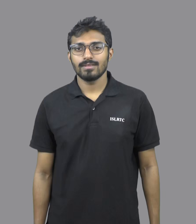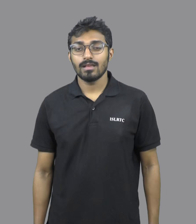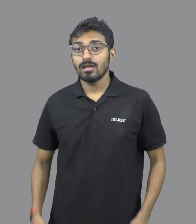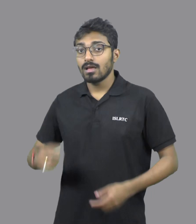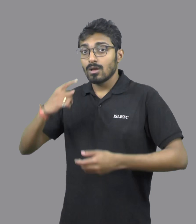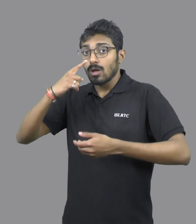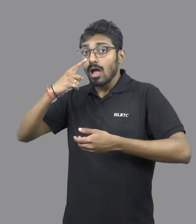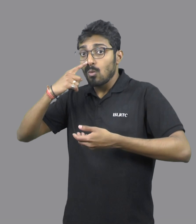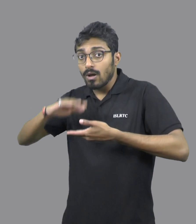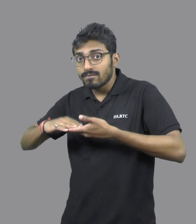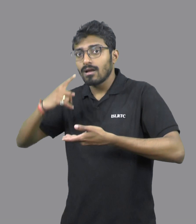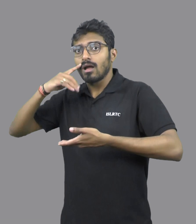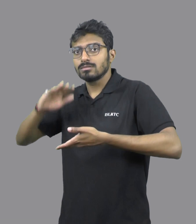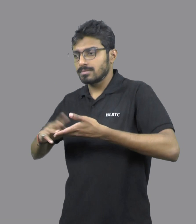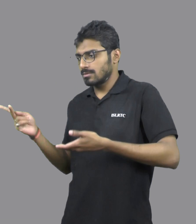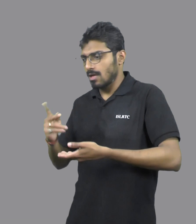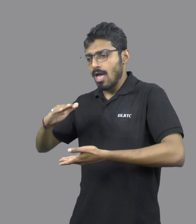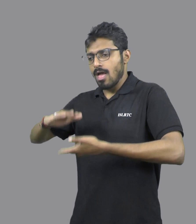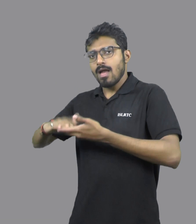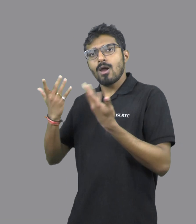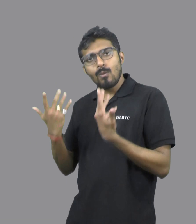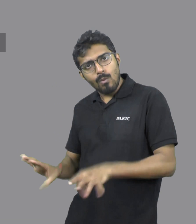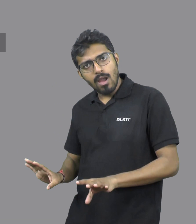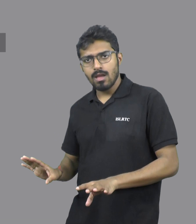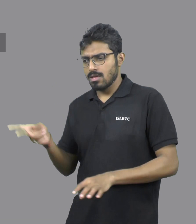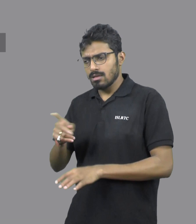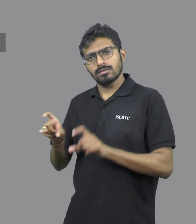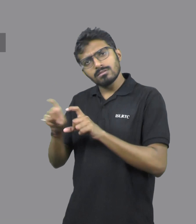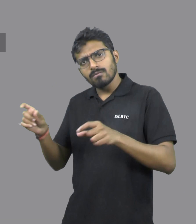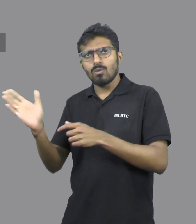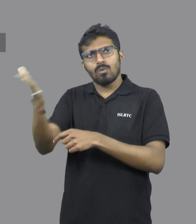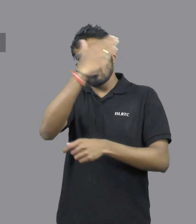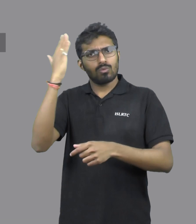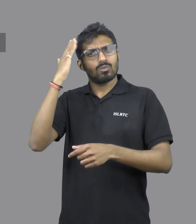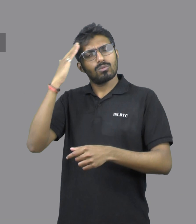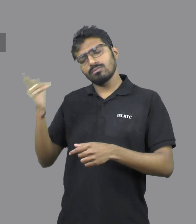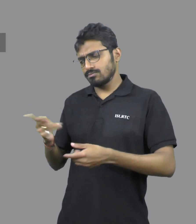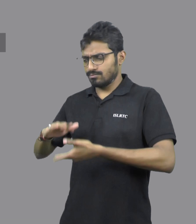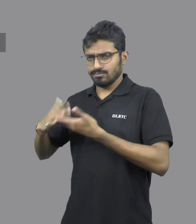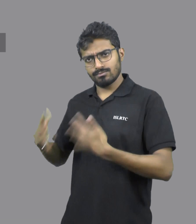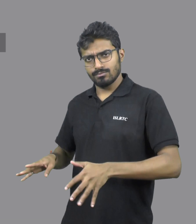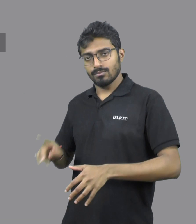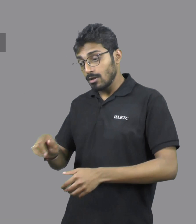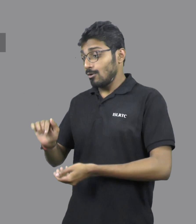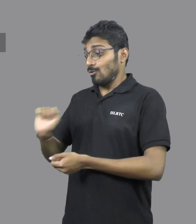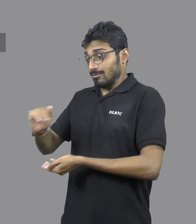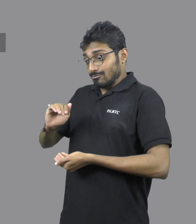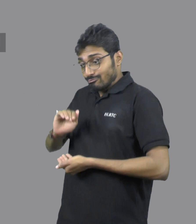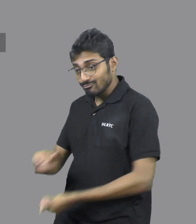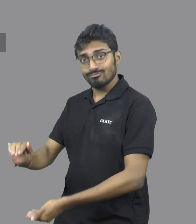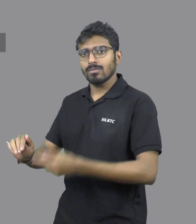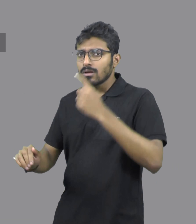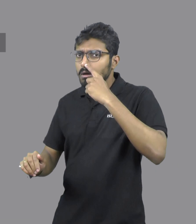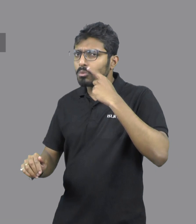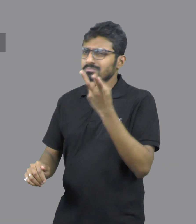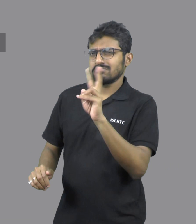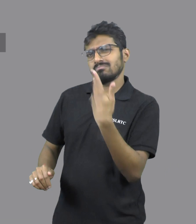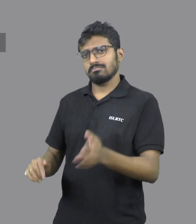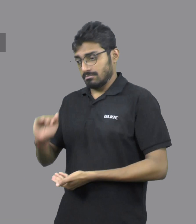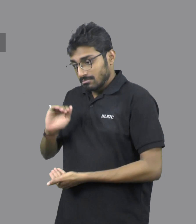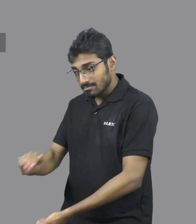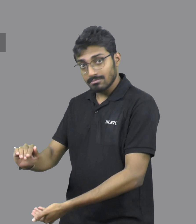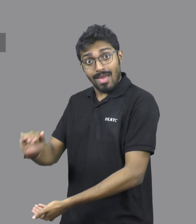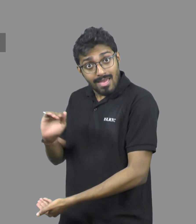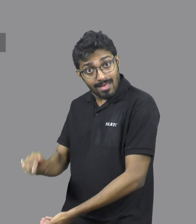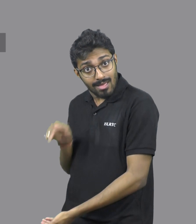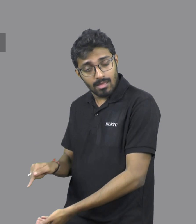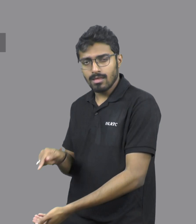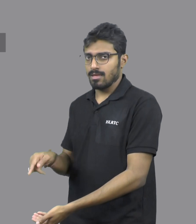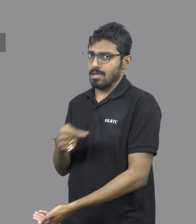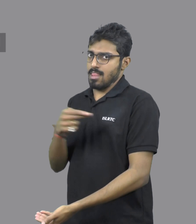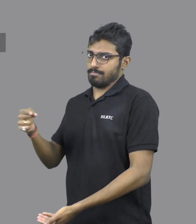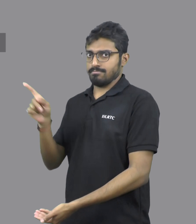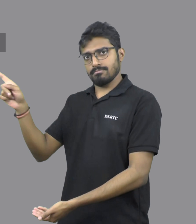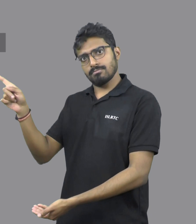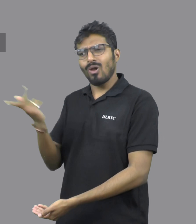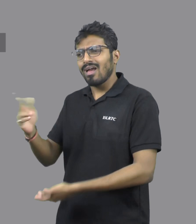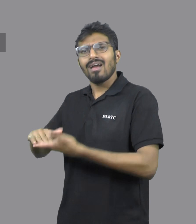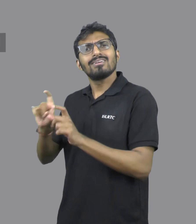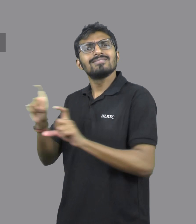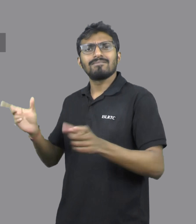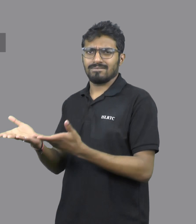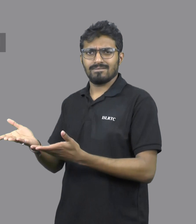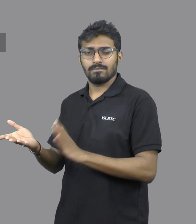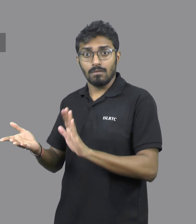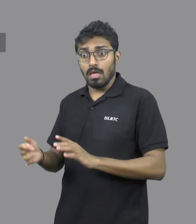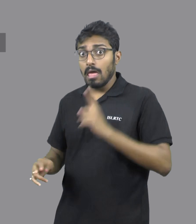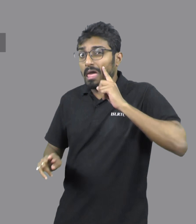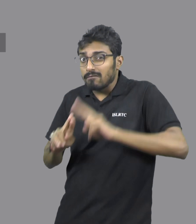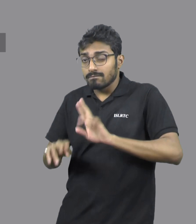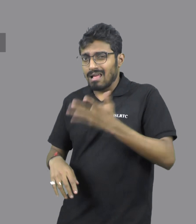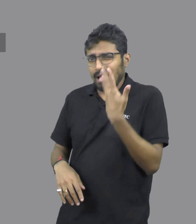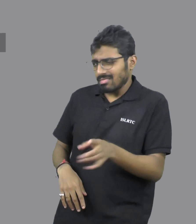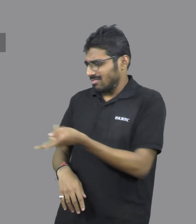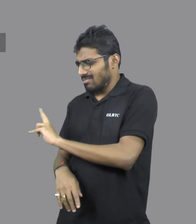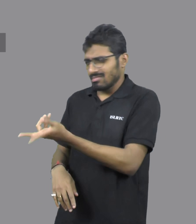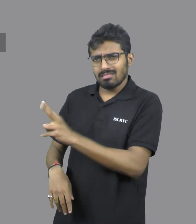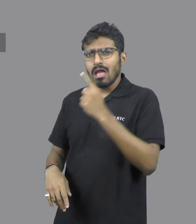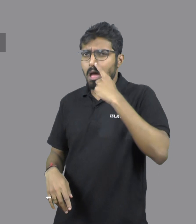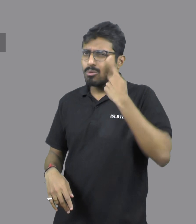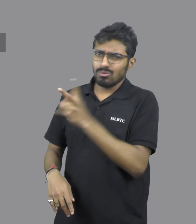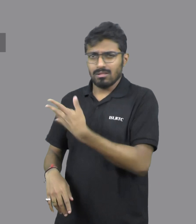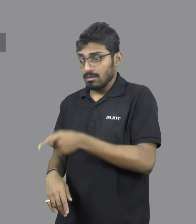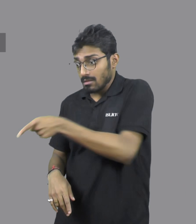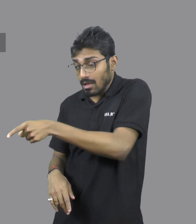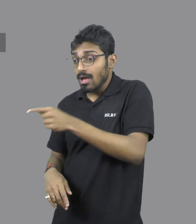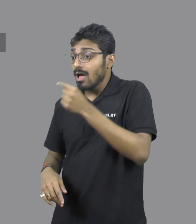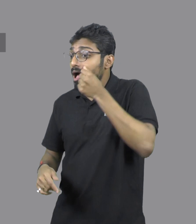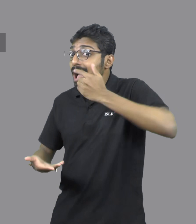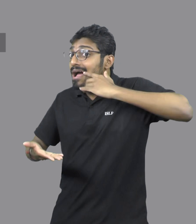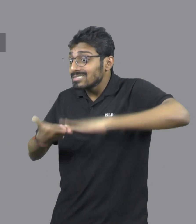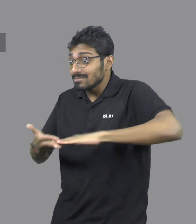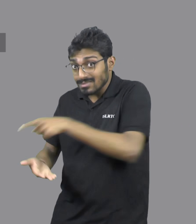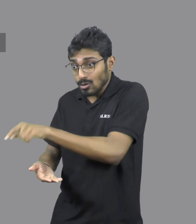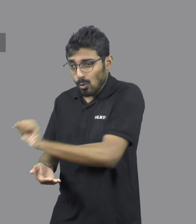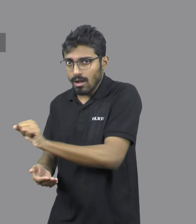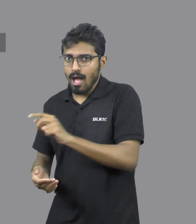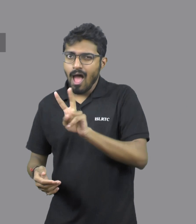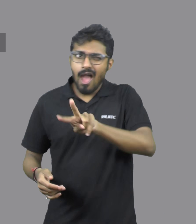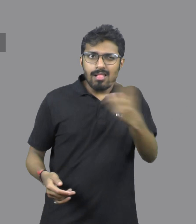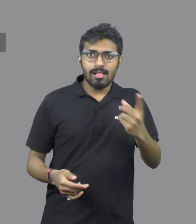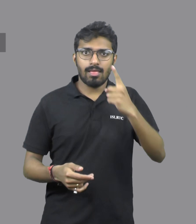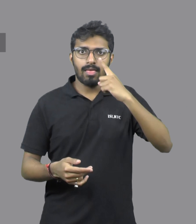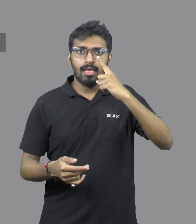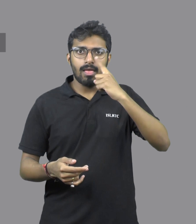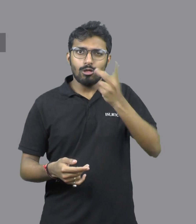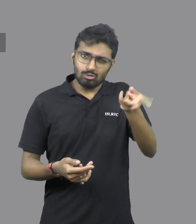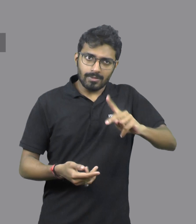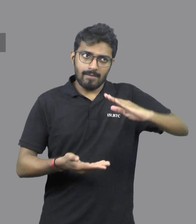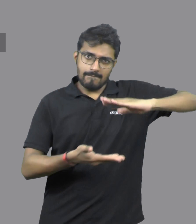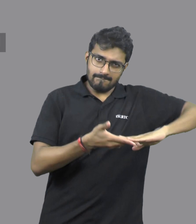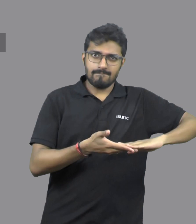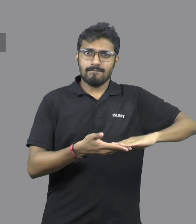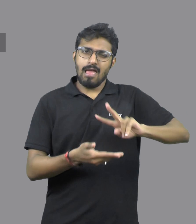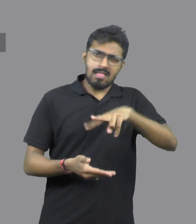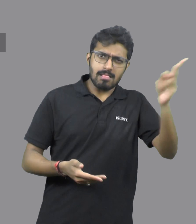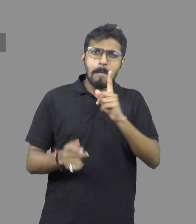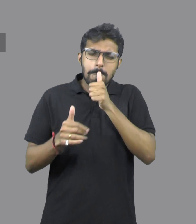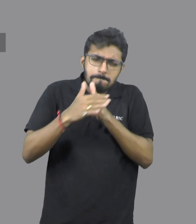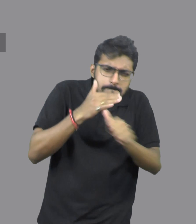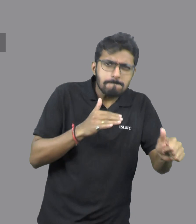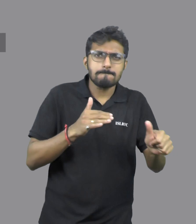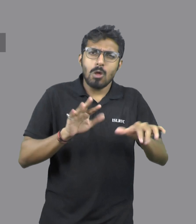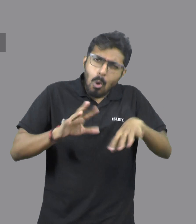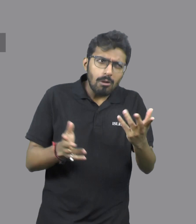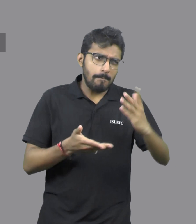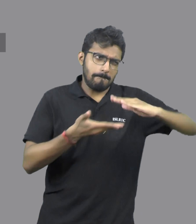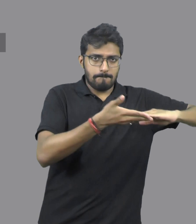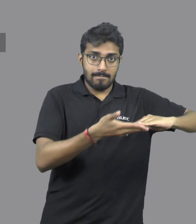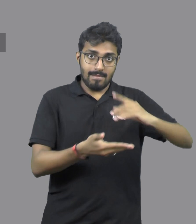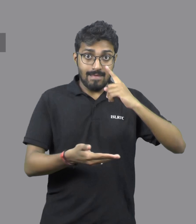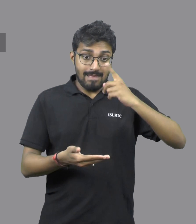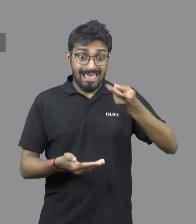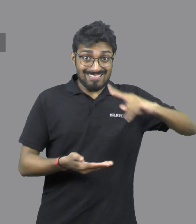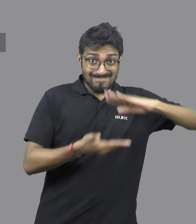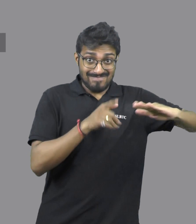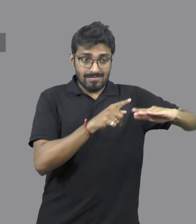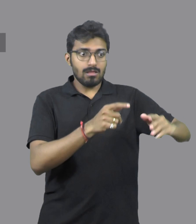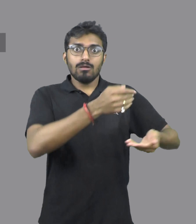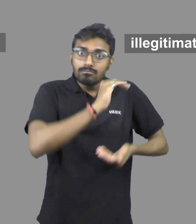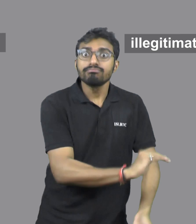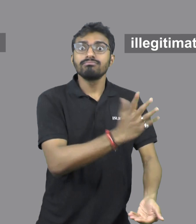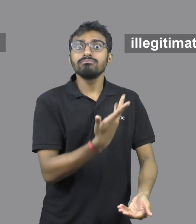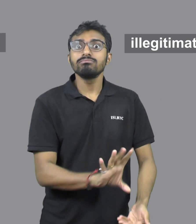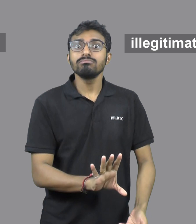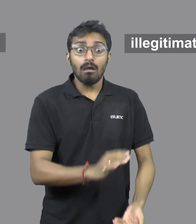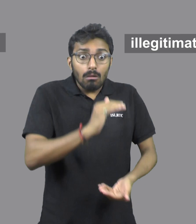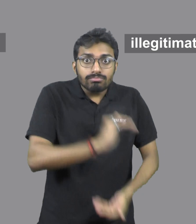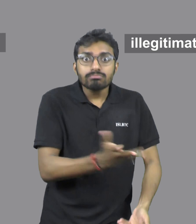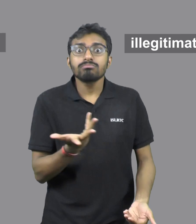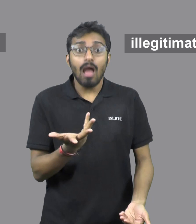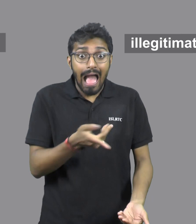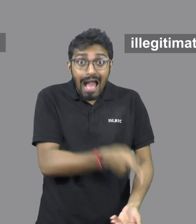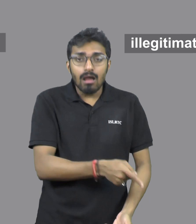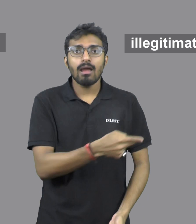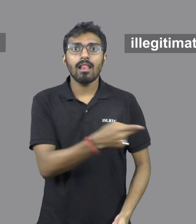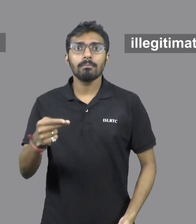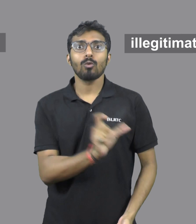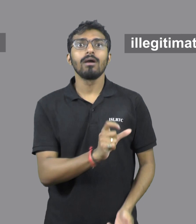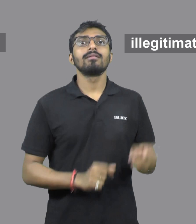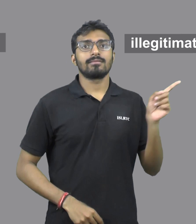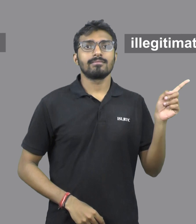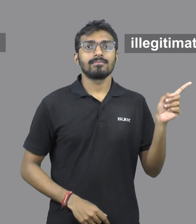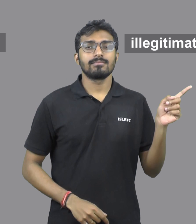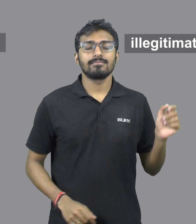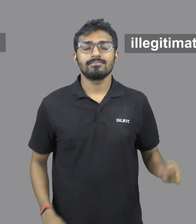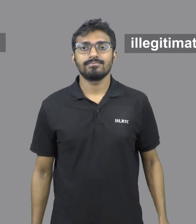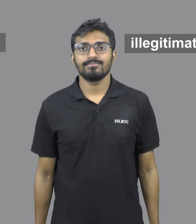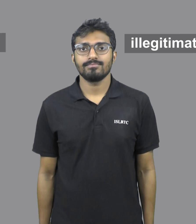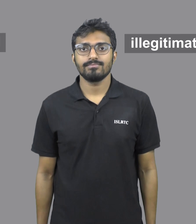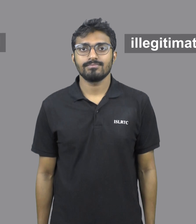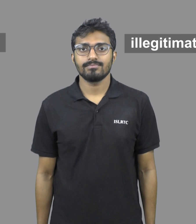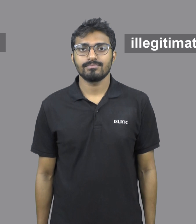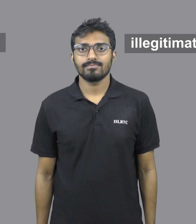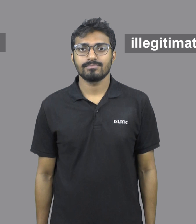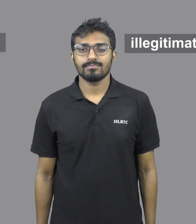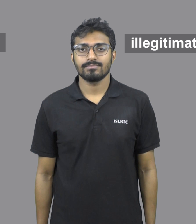Legimitate Child. Illegitimate Child